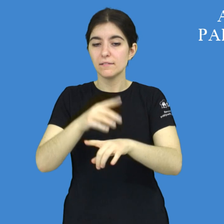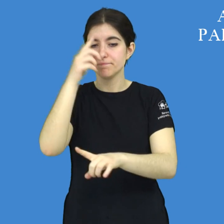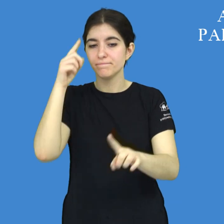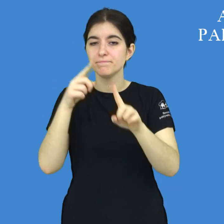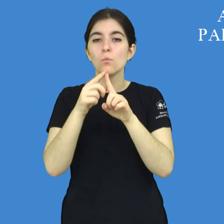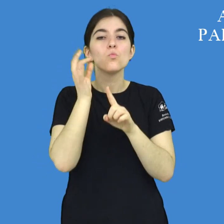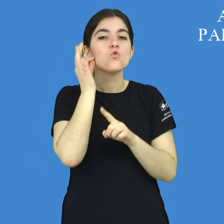objetivo